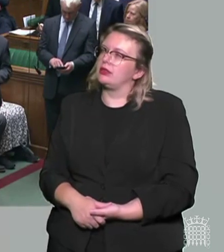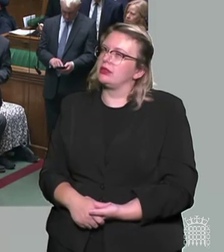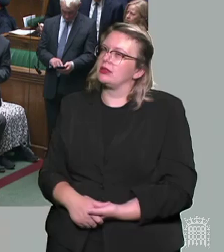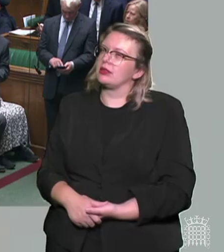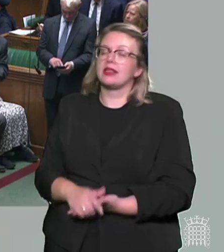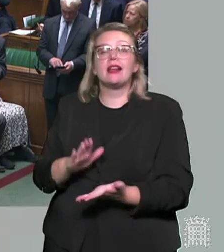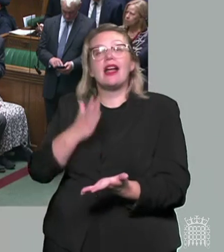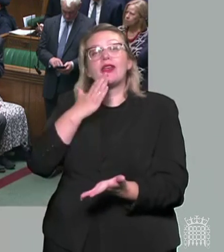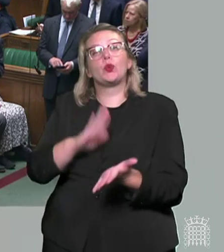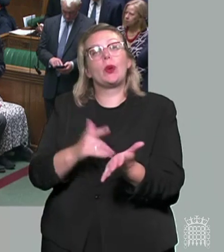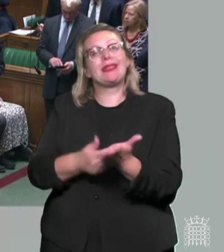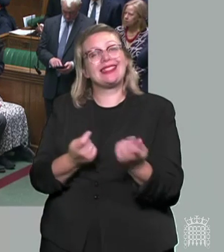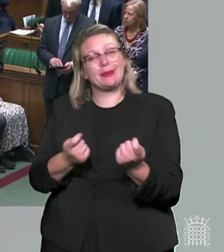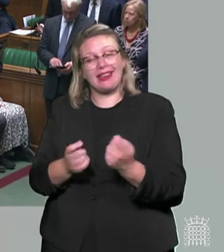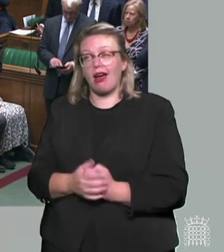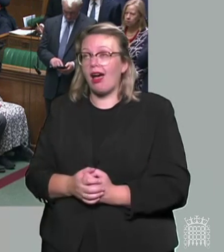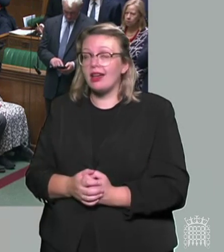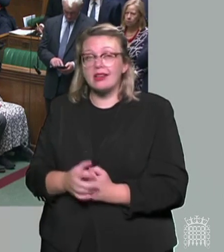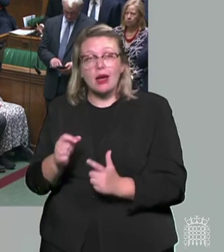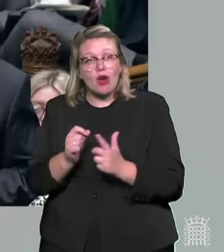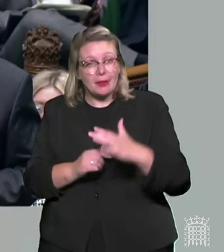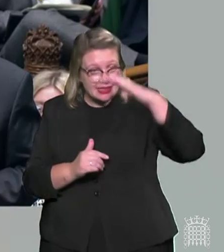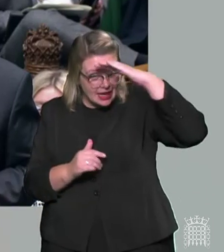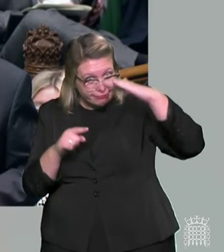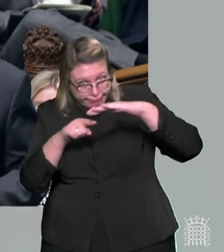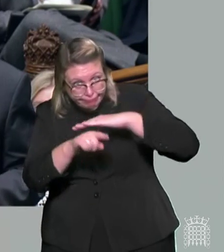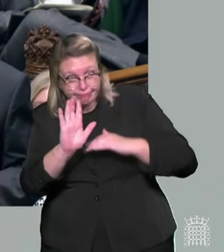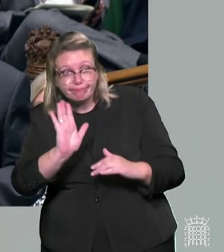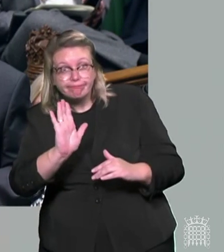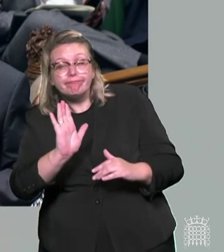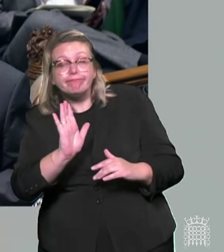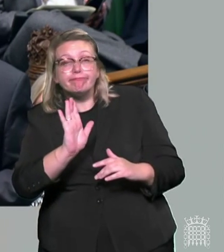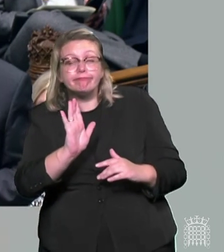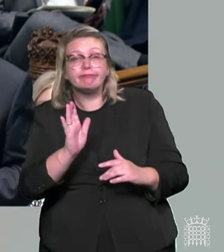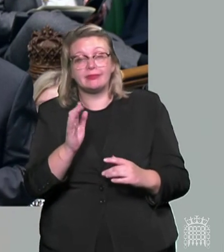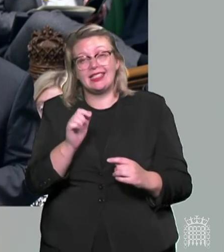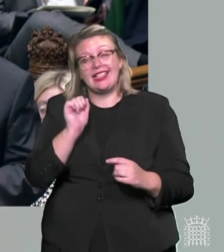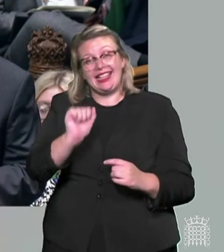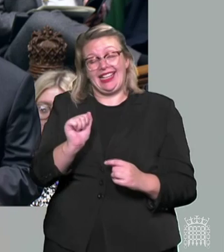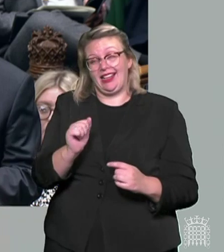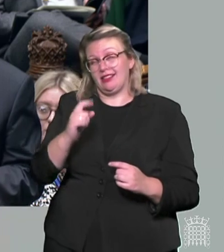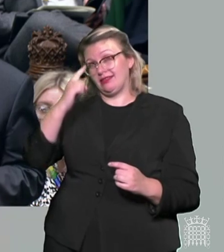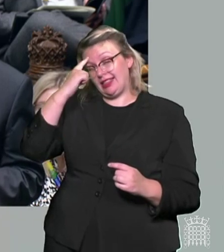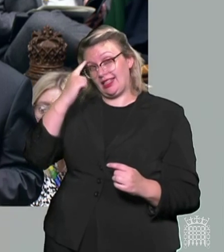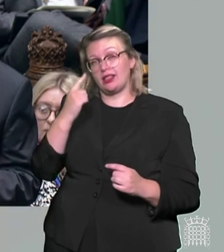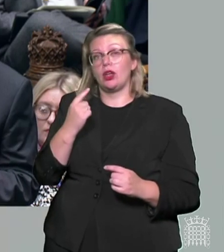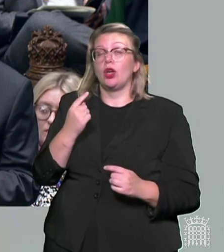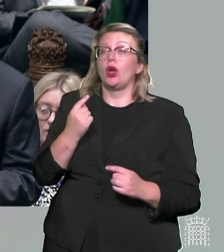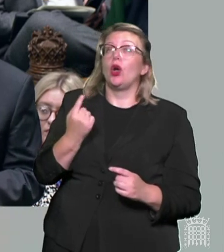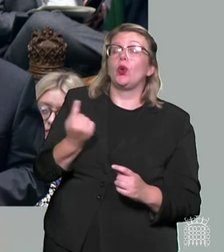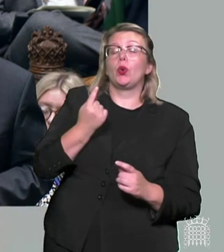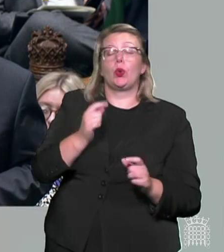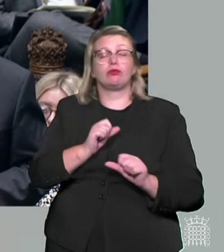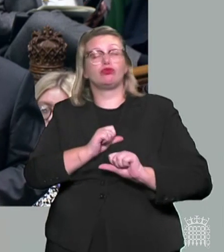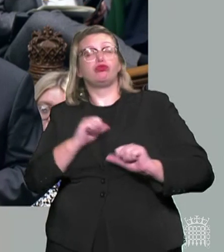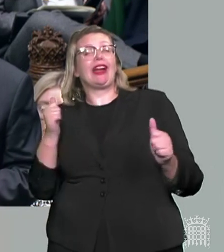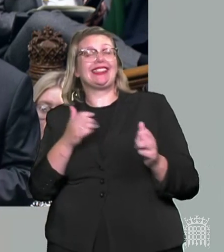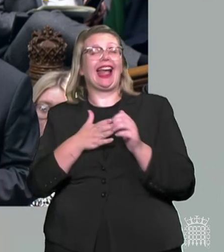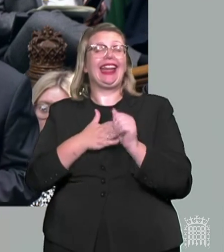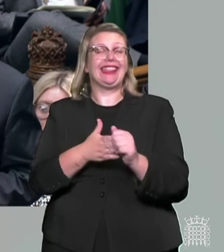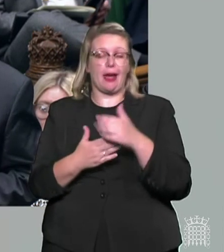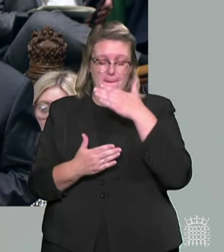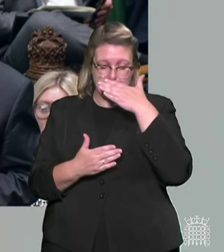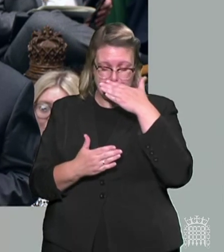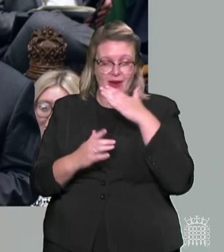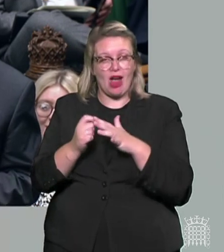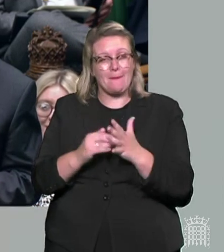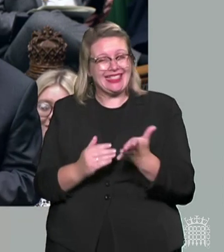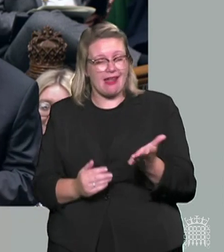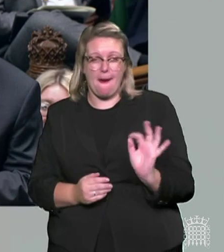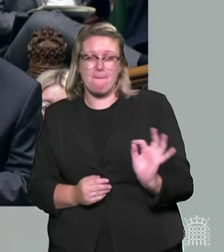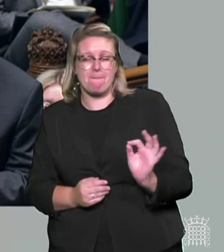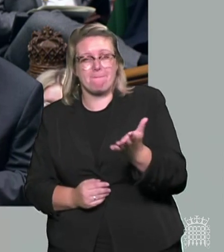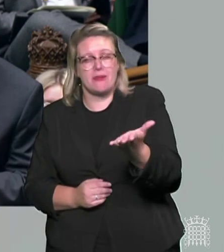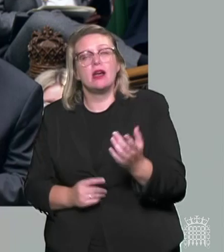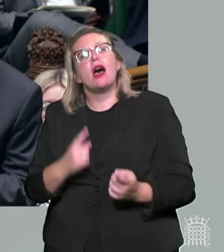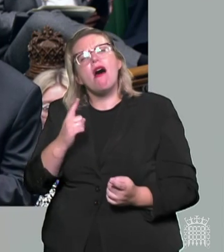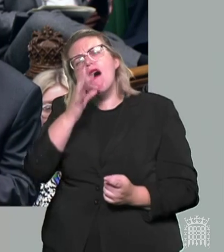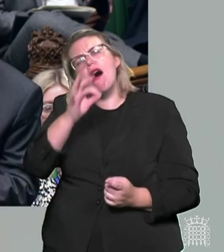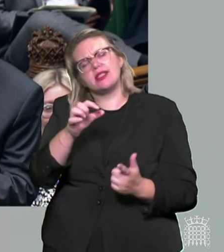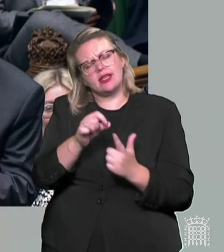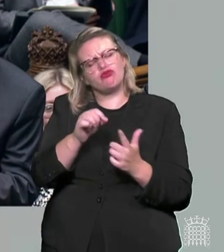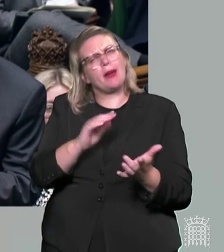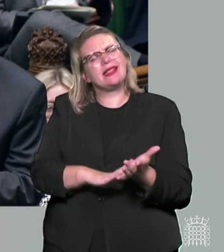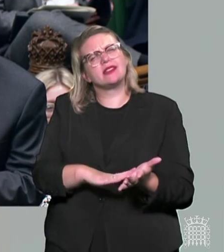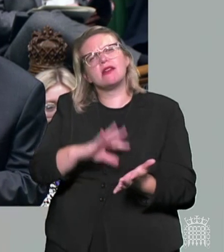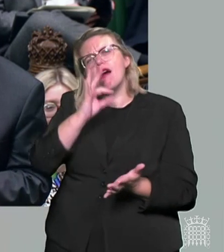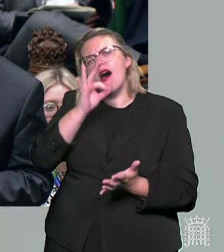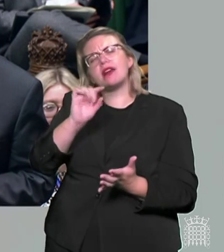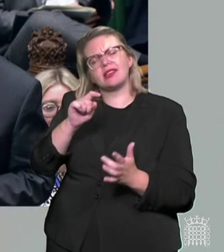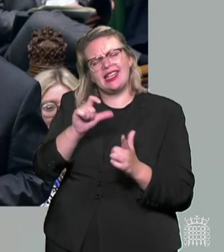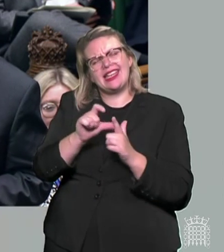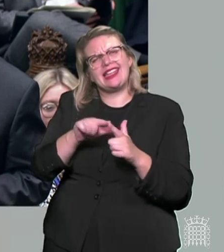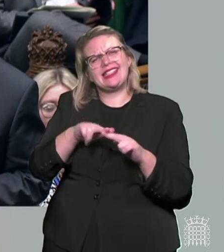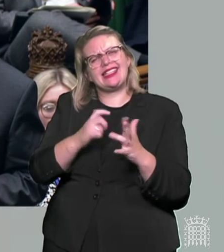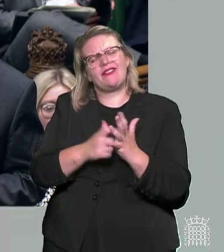As the Prime Minister limps off into the history books, his name up there in the pantheon of greats alongside the Duke of Portland and Spencer Perceval, can he update us on his defenestration honours list?